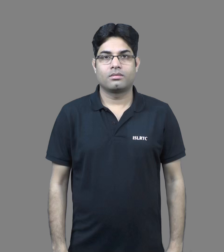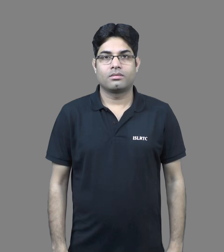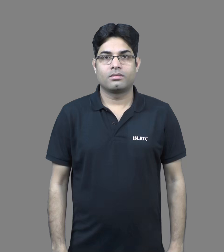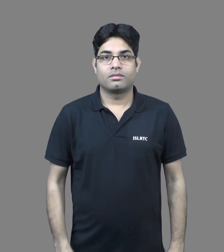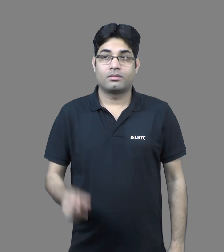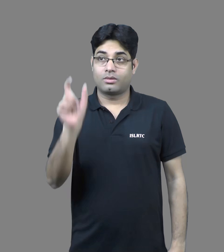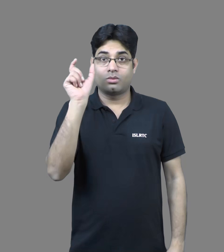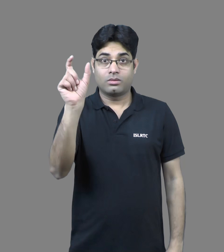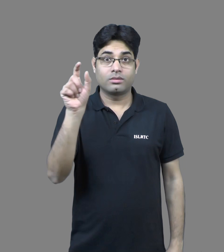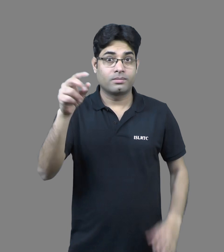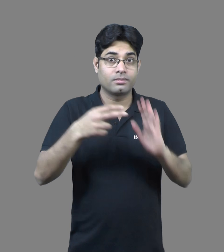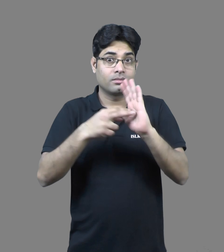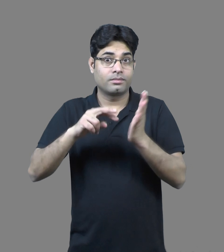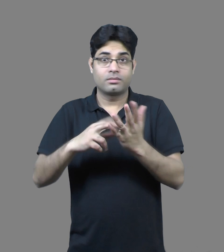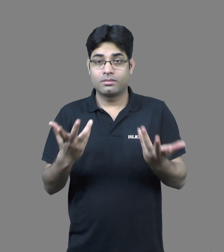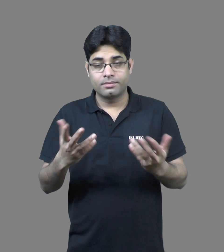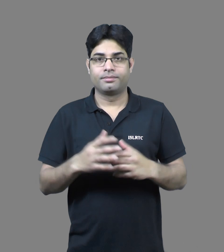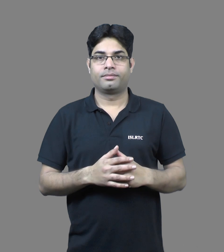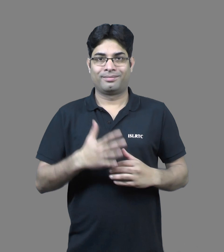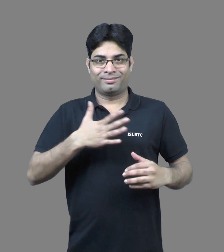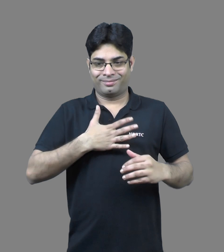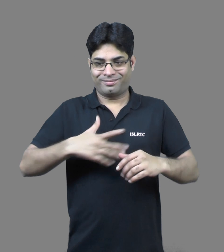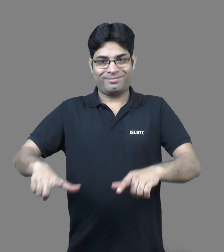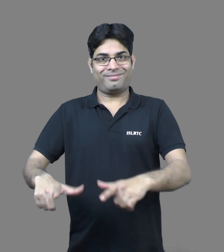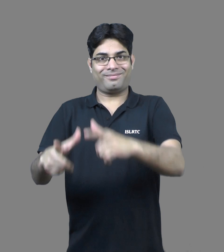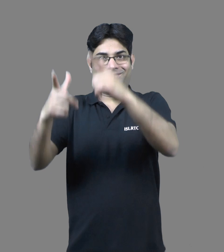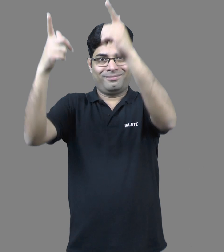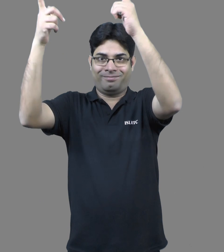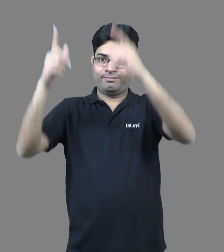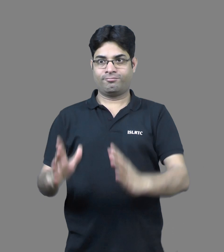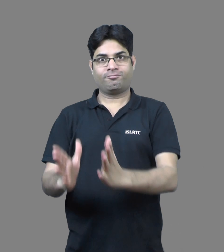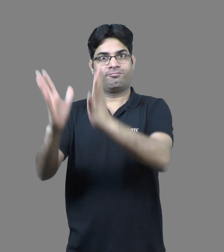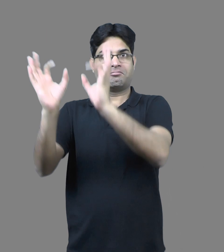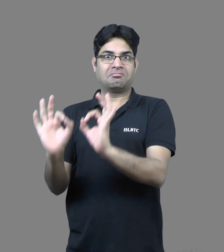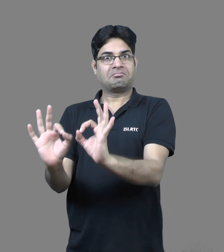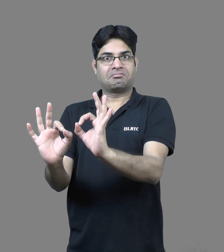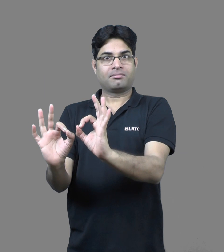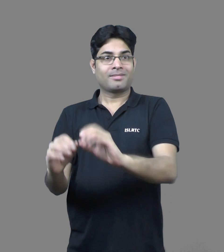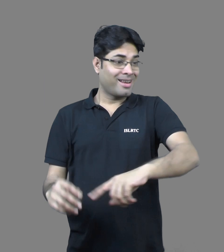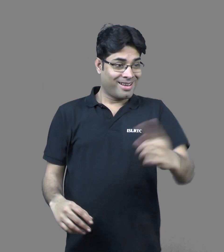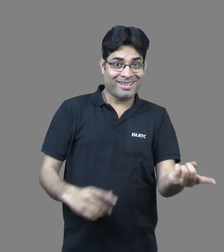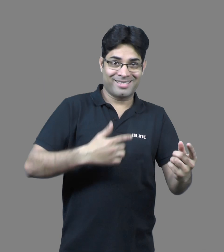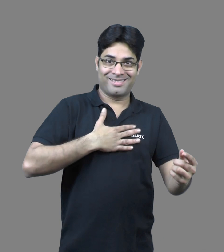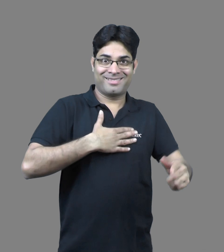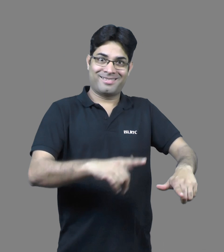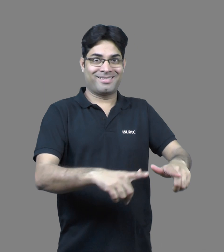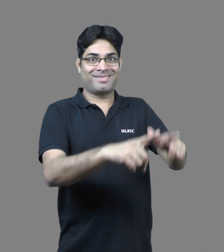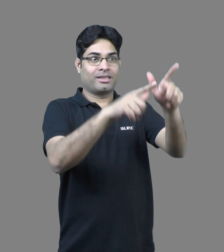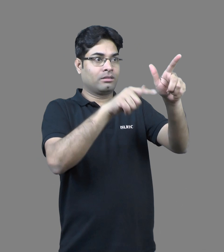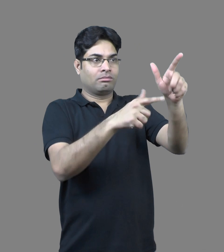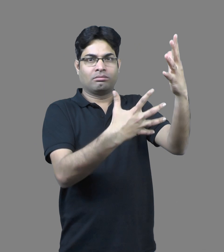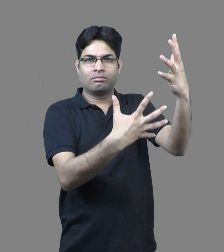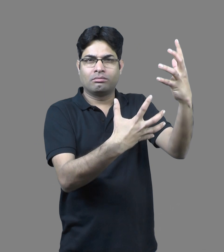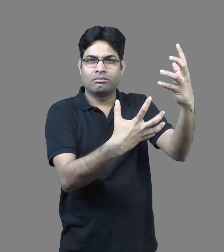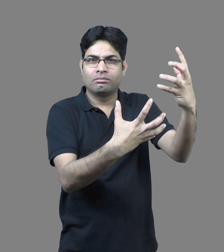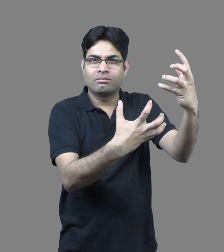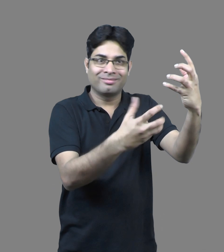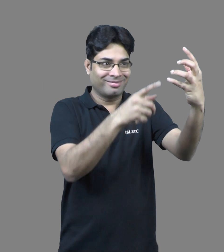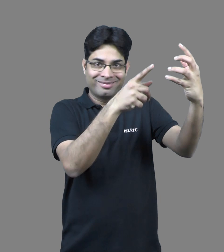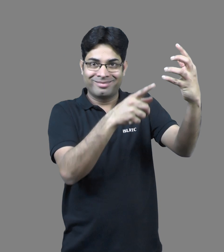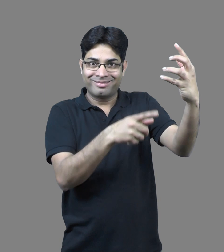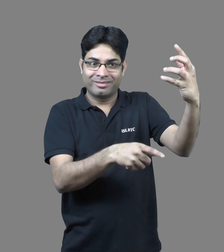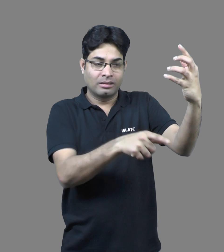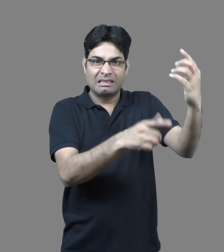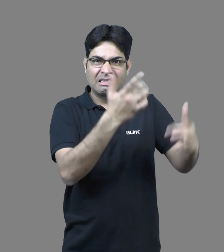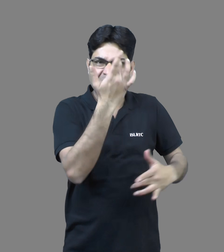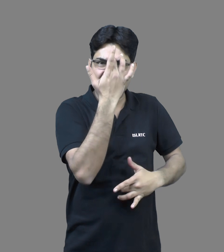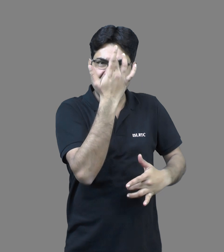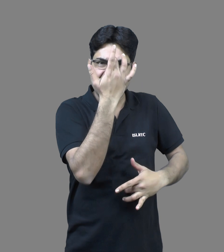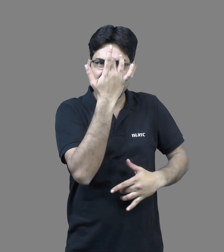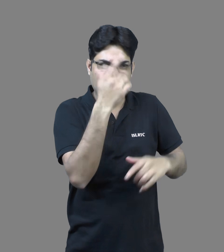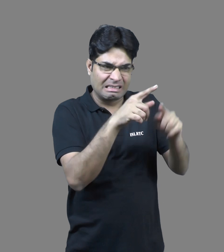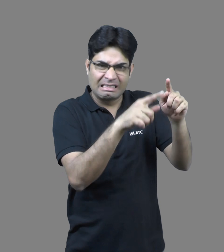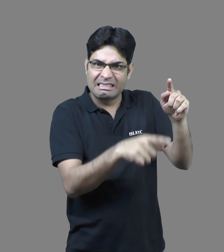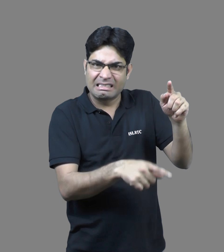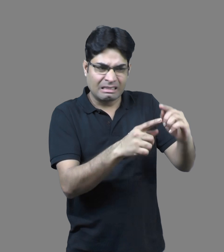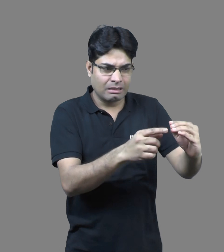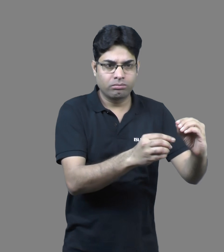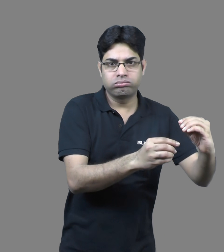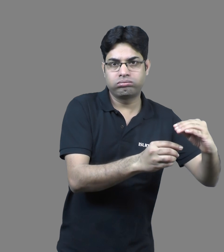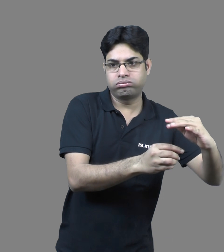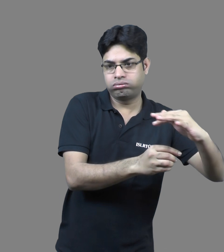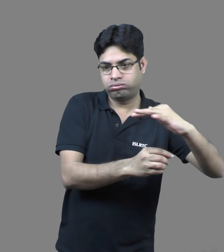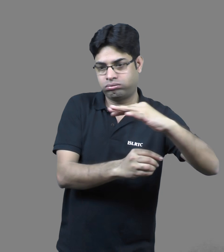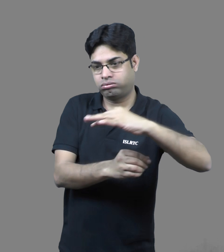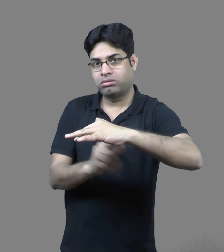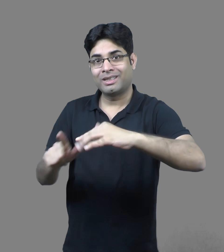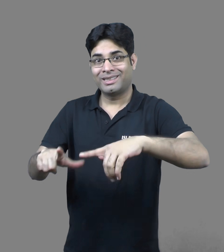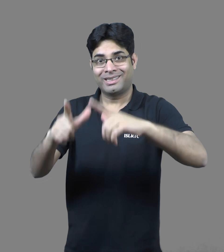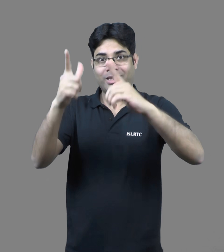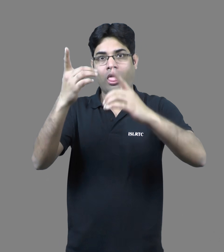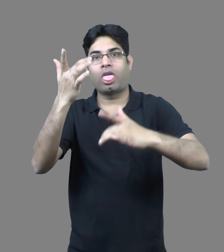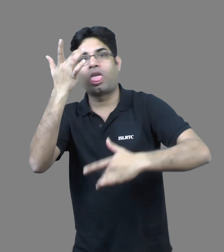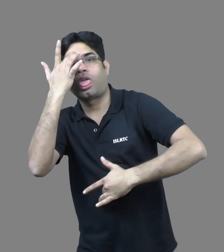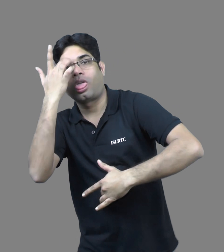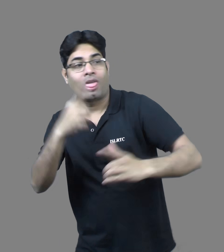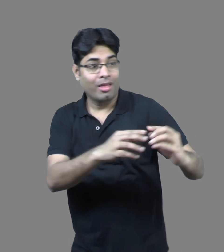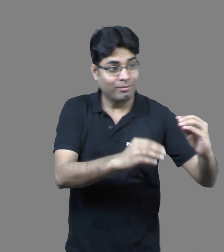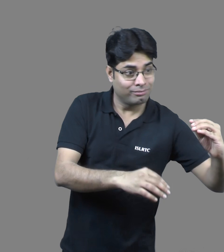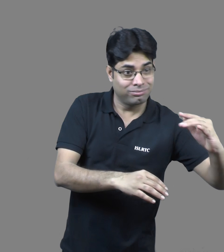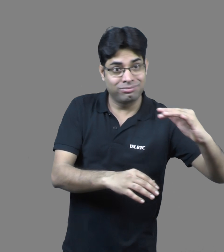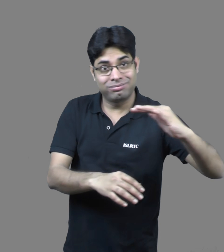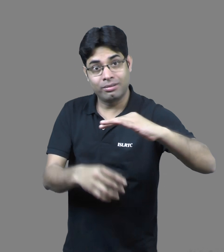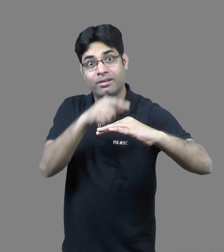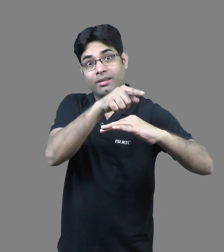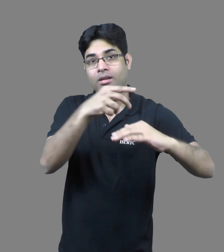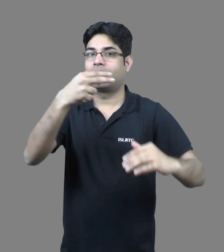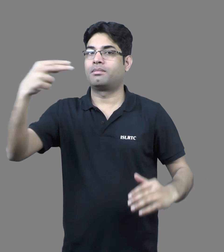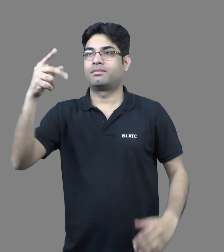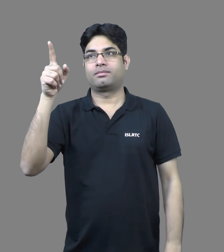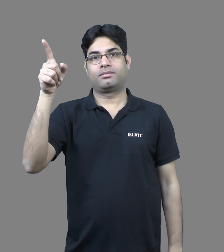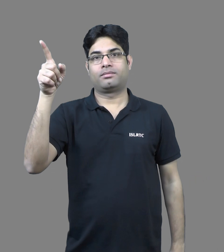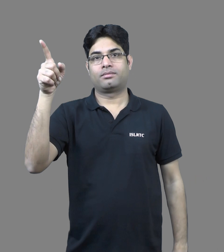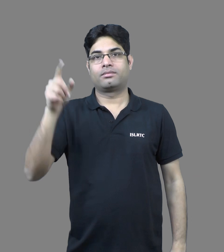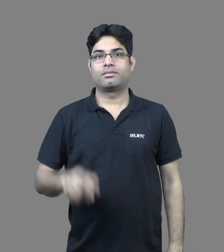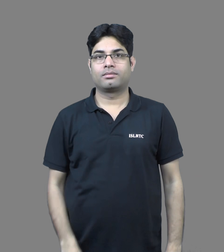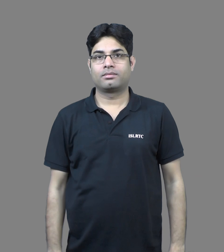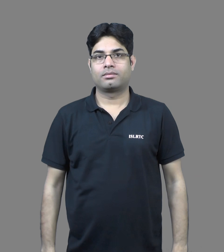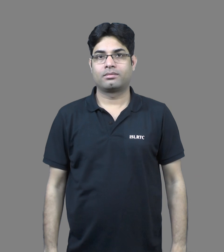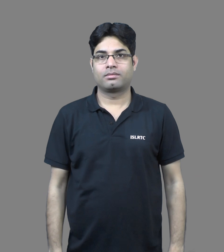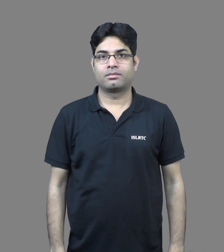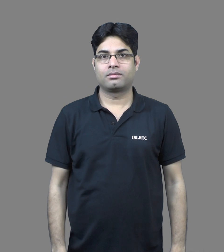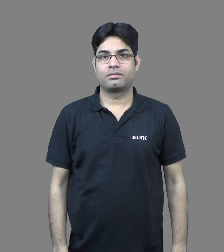Infectious Disease